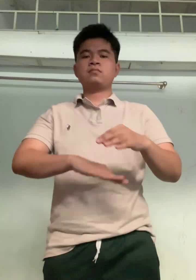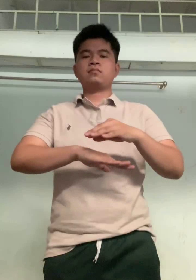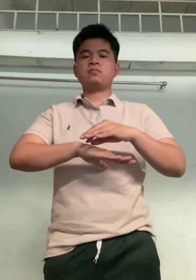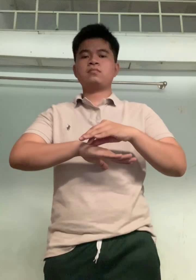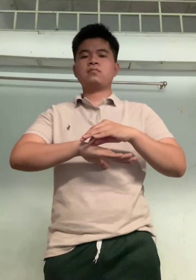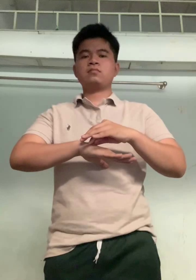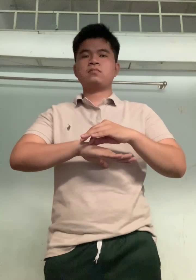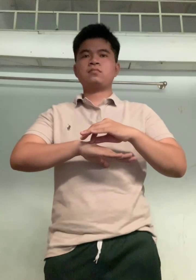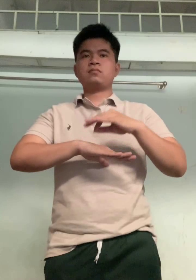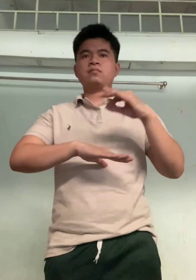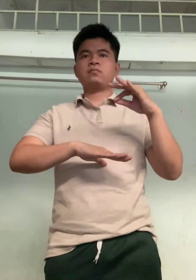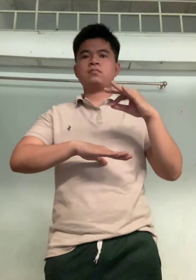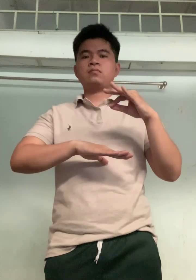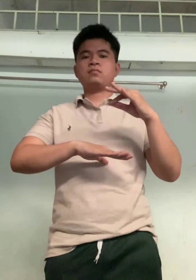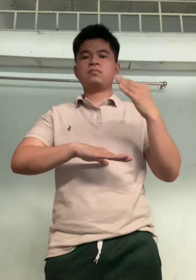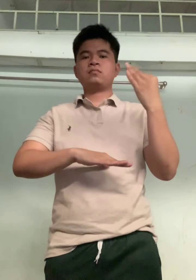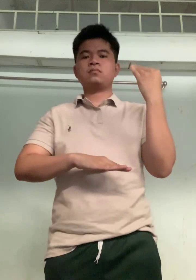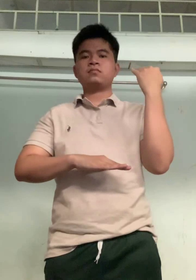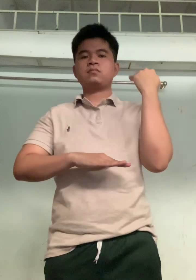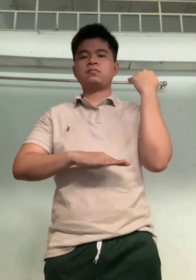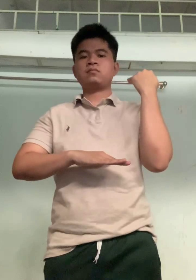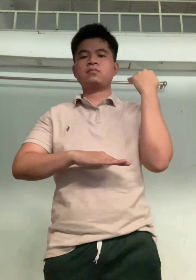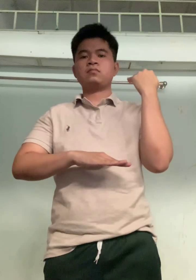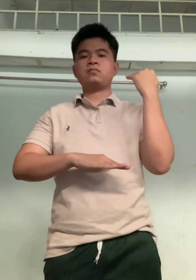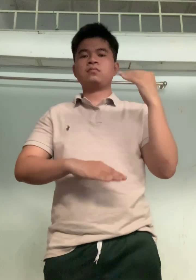tuan truoc